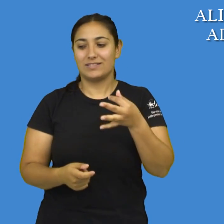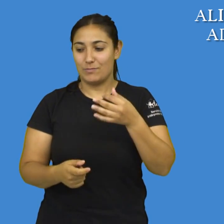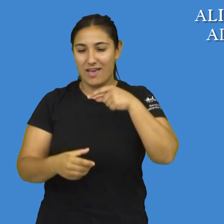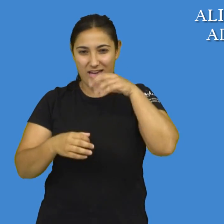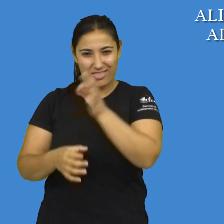dentro